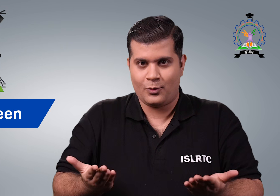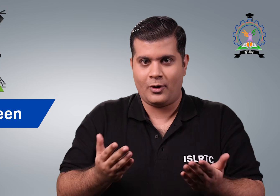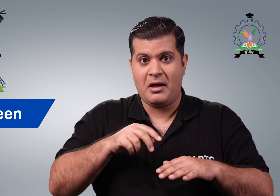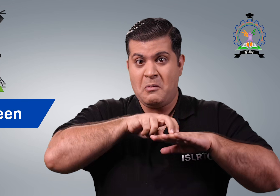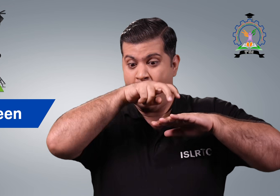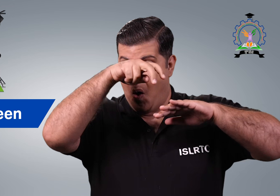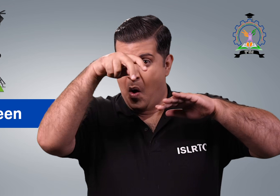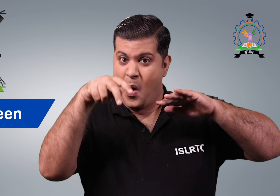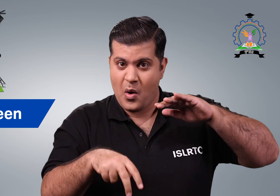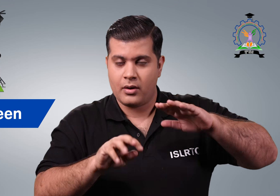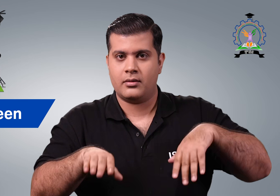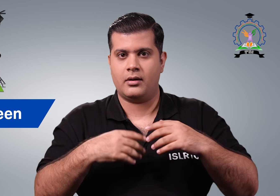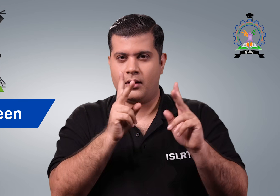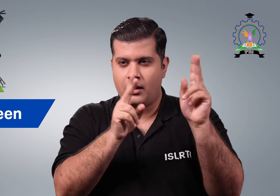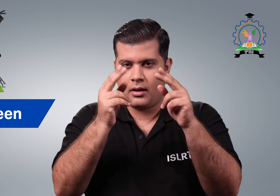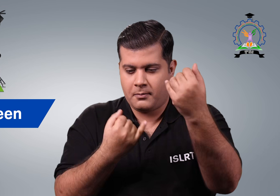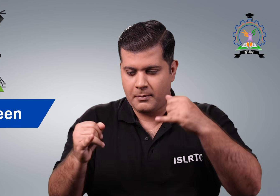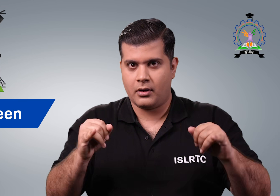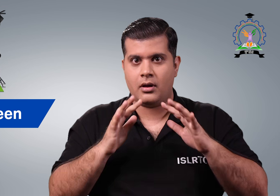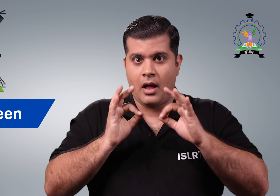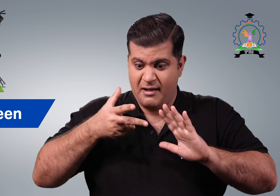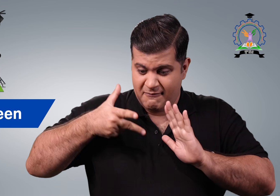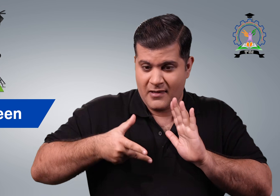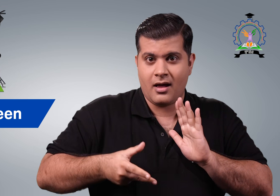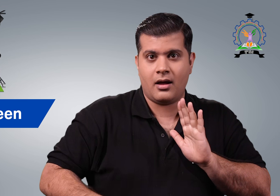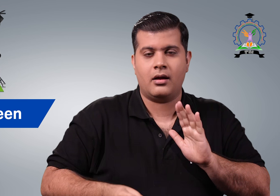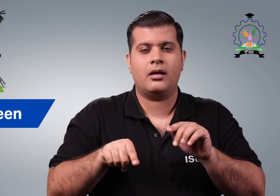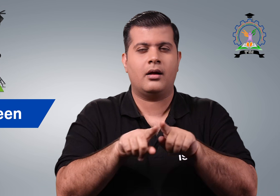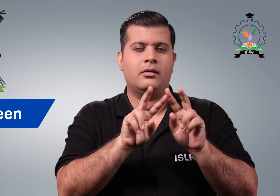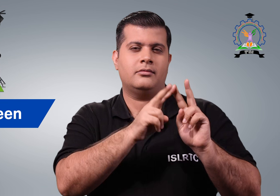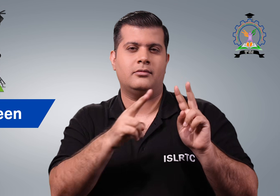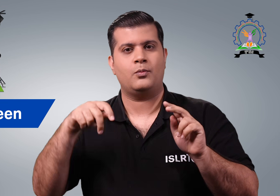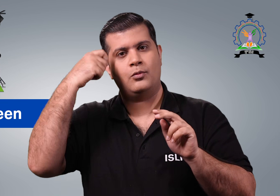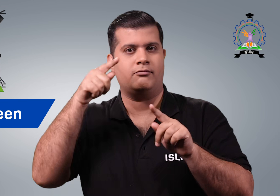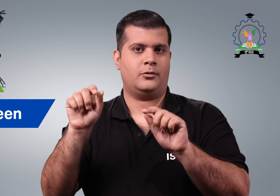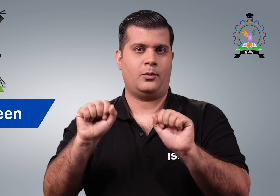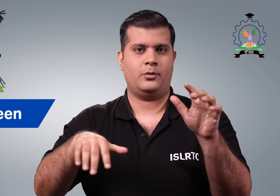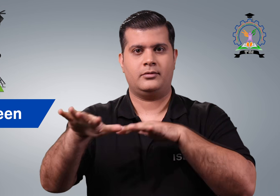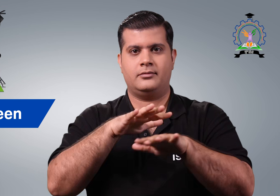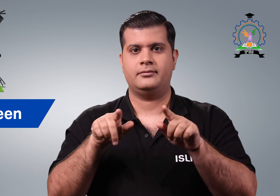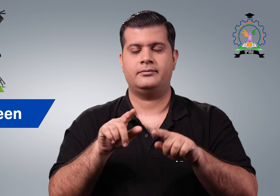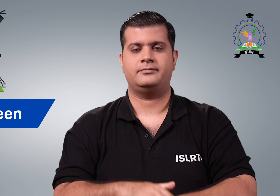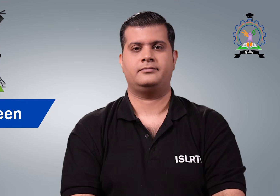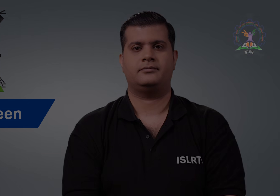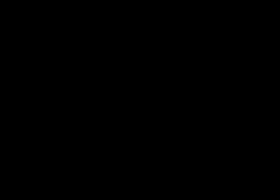This allows for the addition of realistic depth effects in post-production.